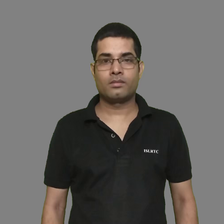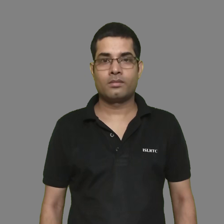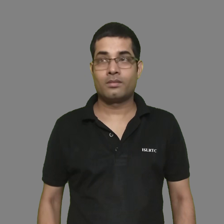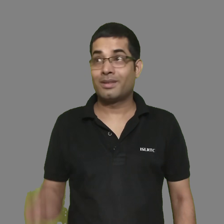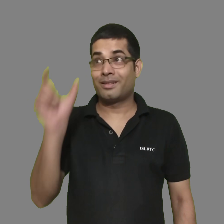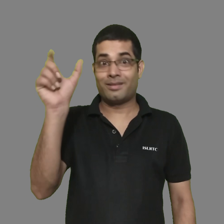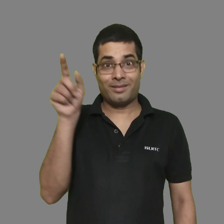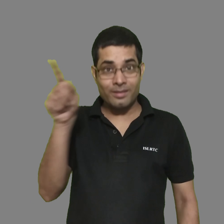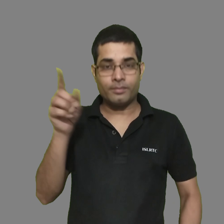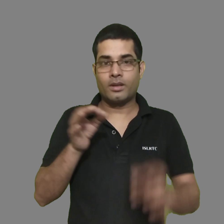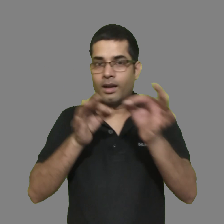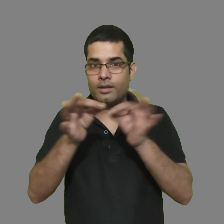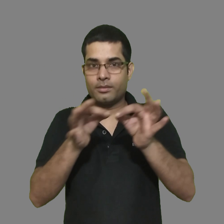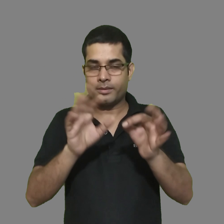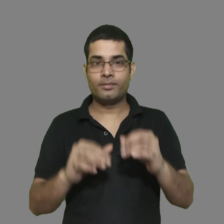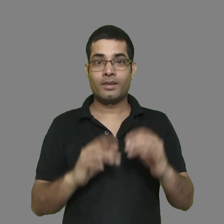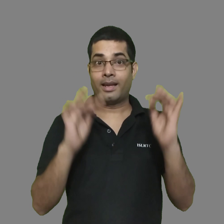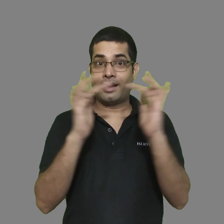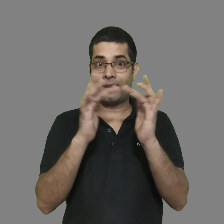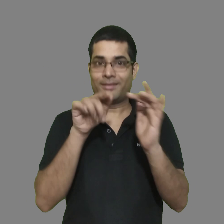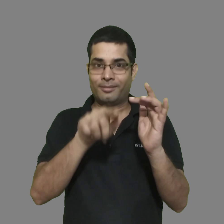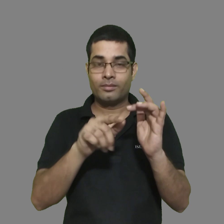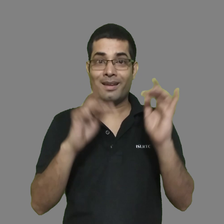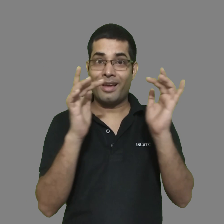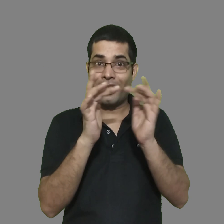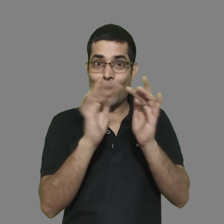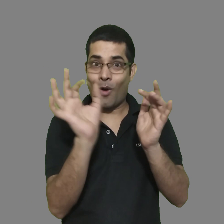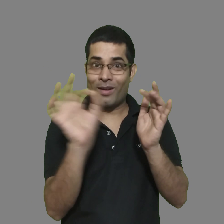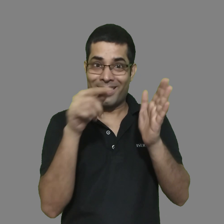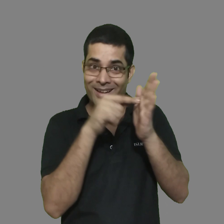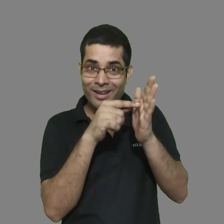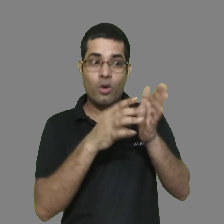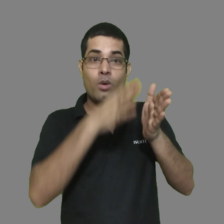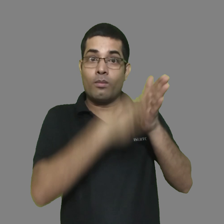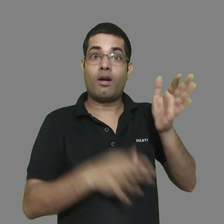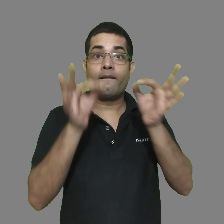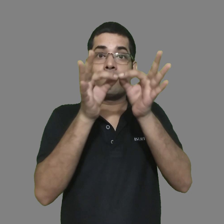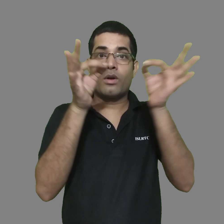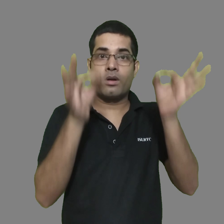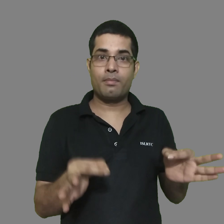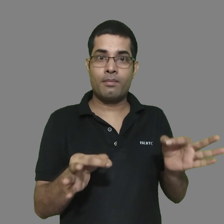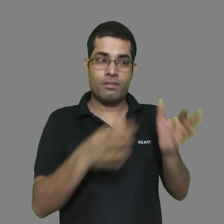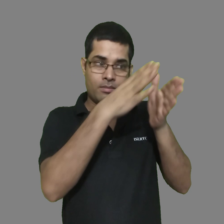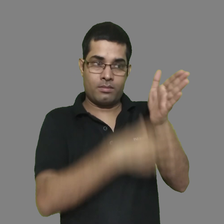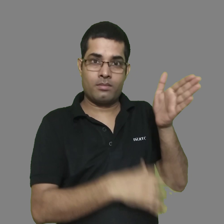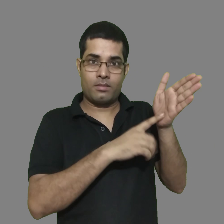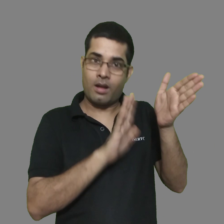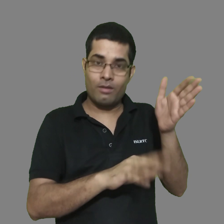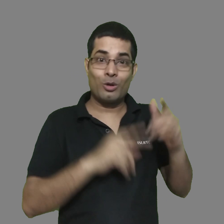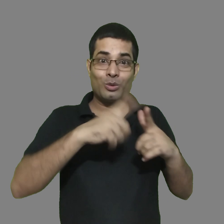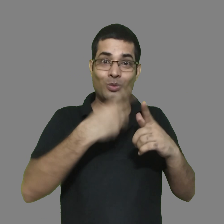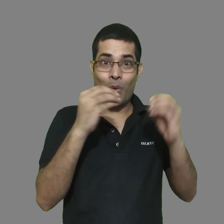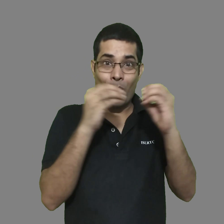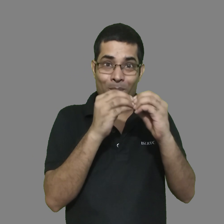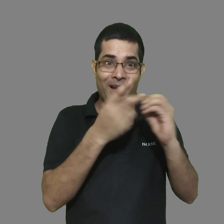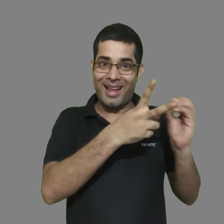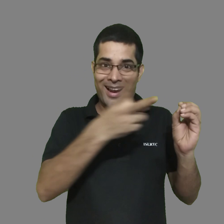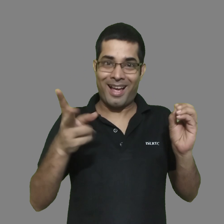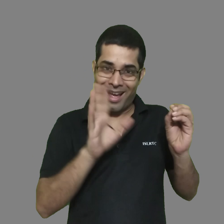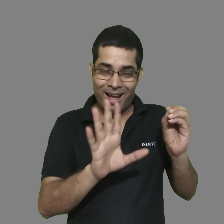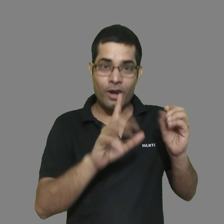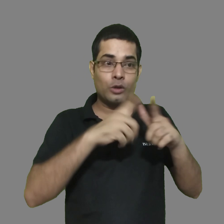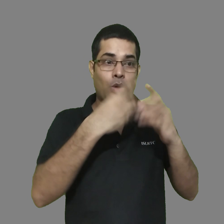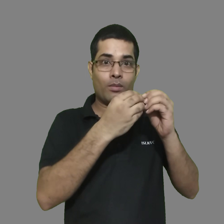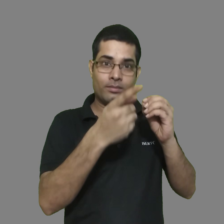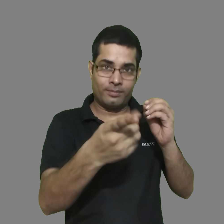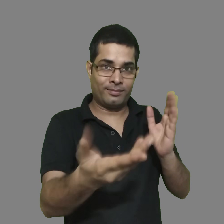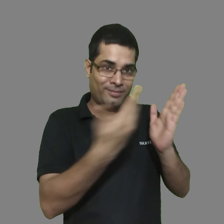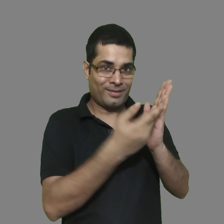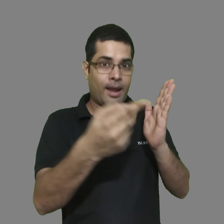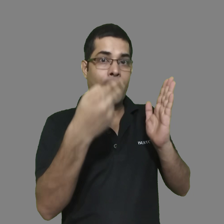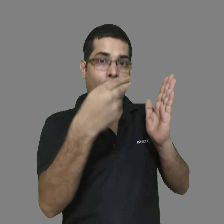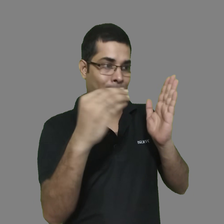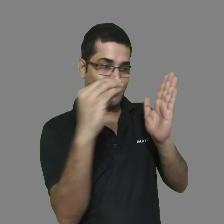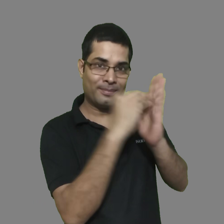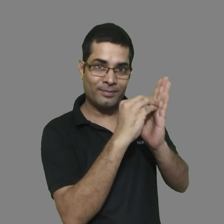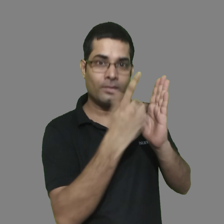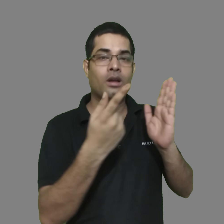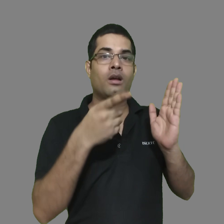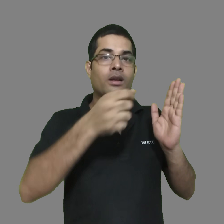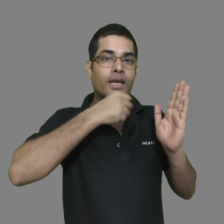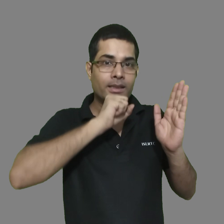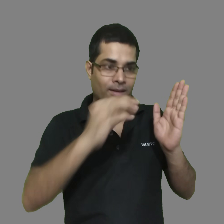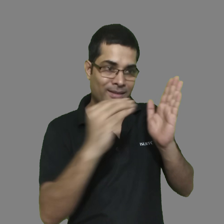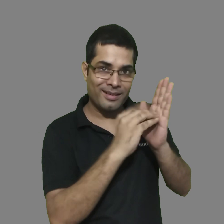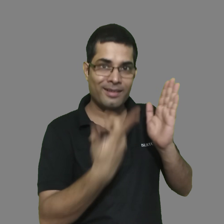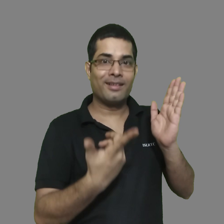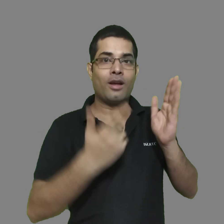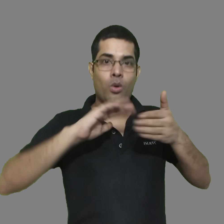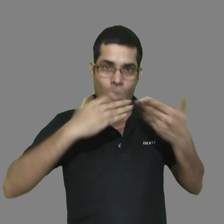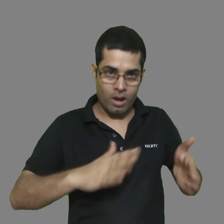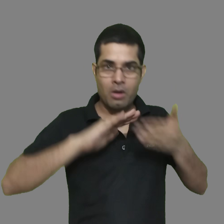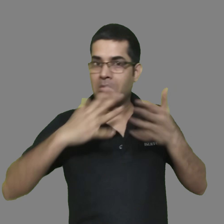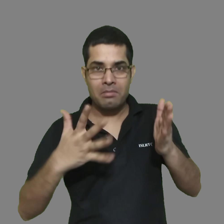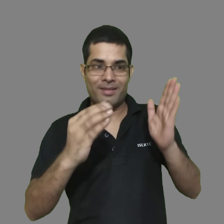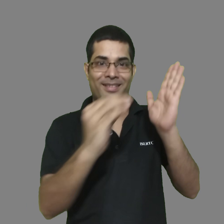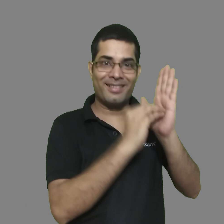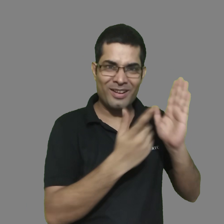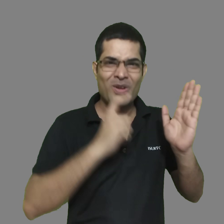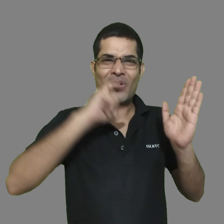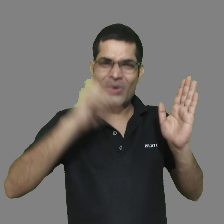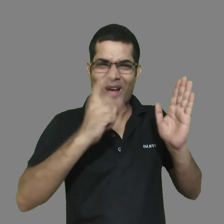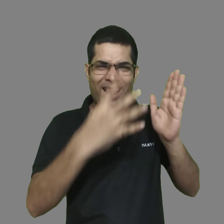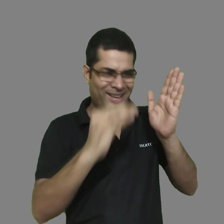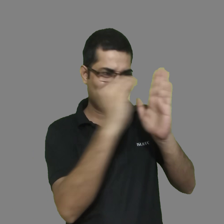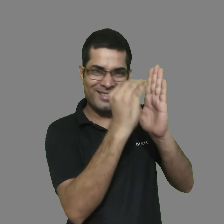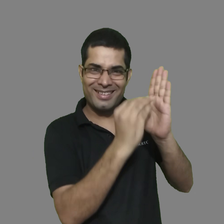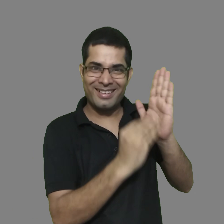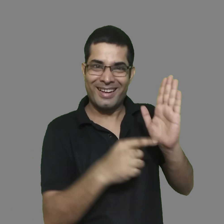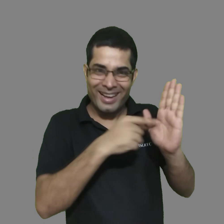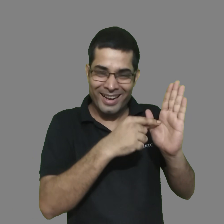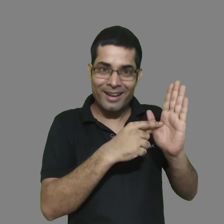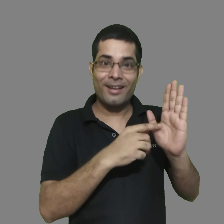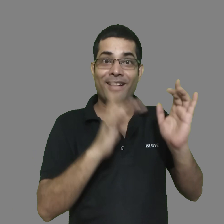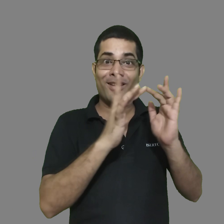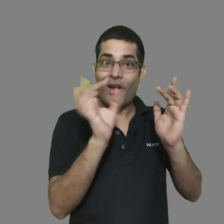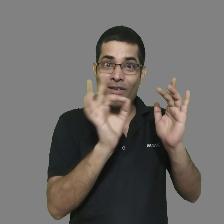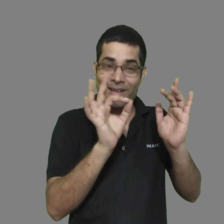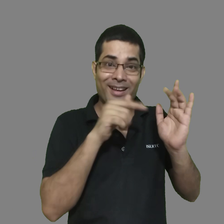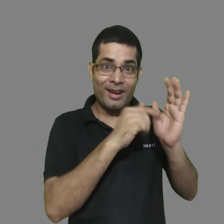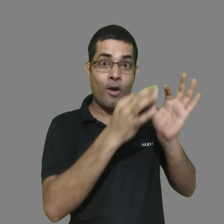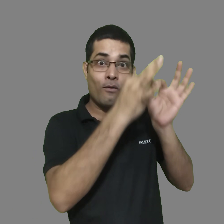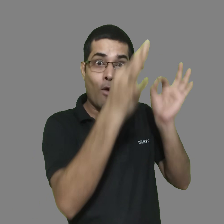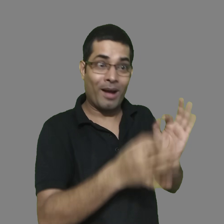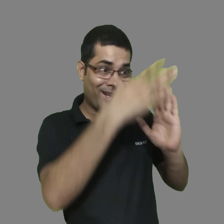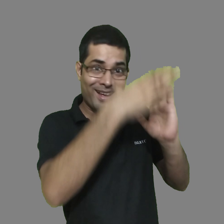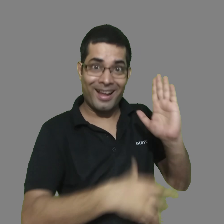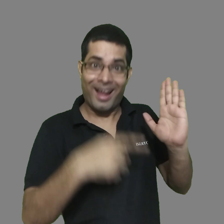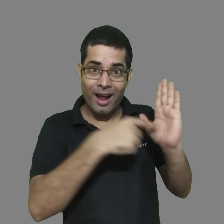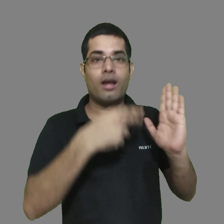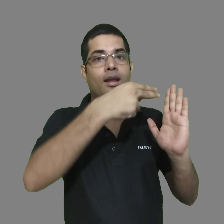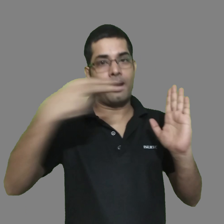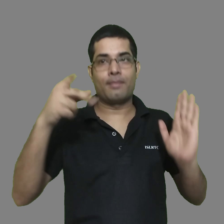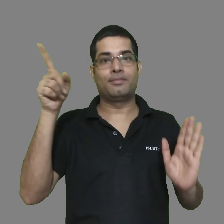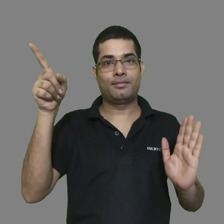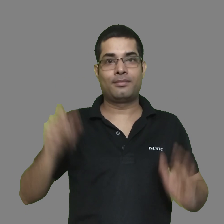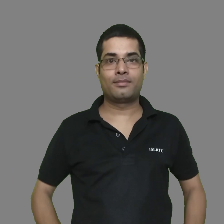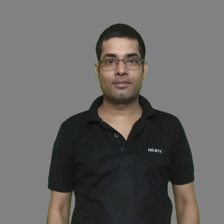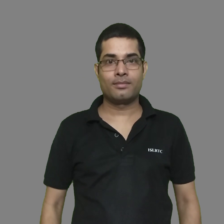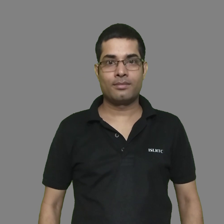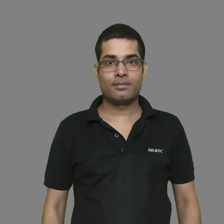Emd Template